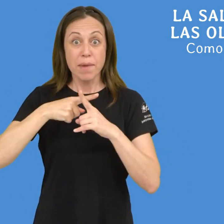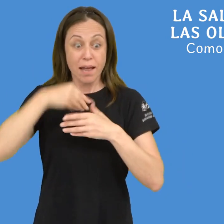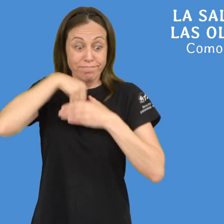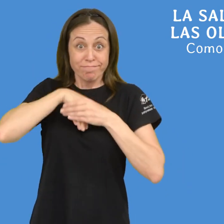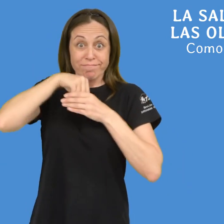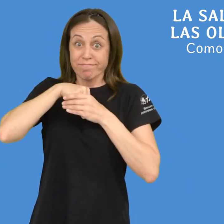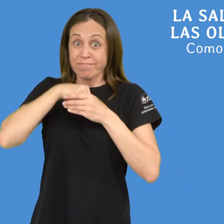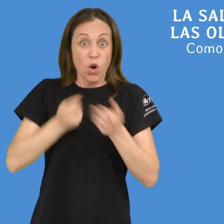dentro